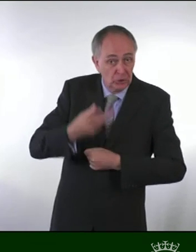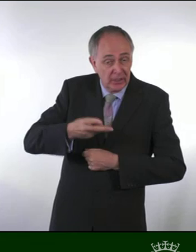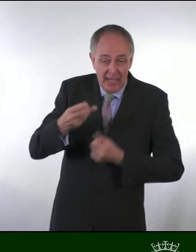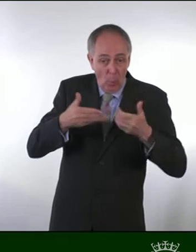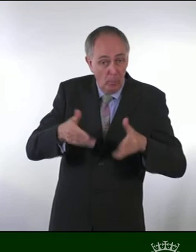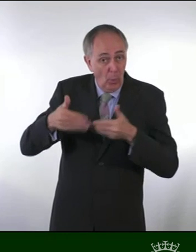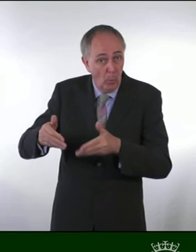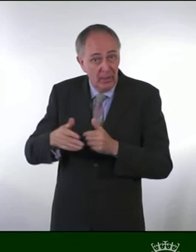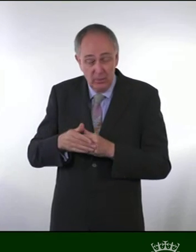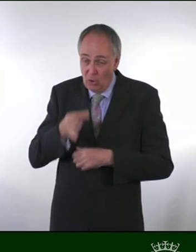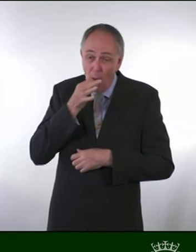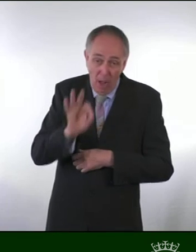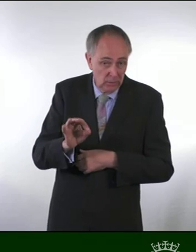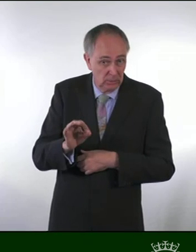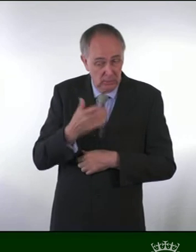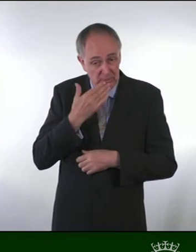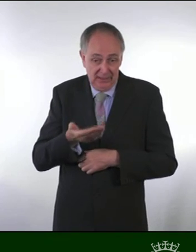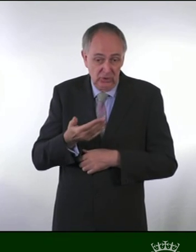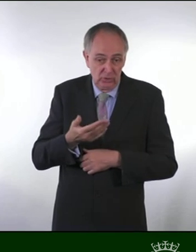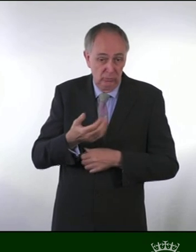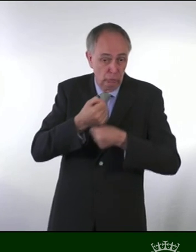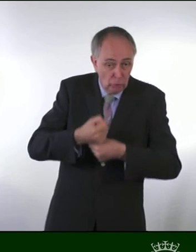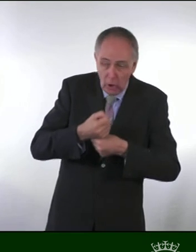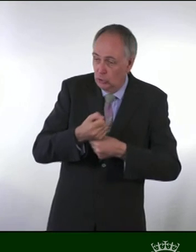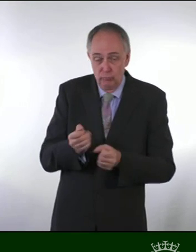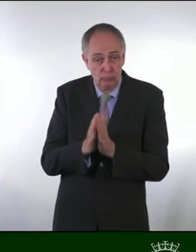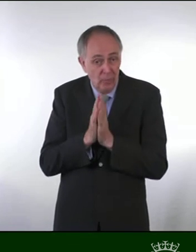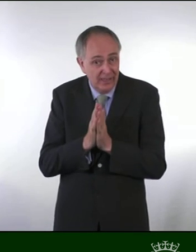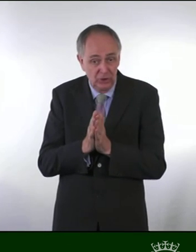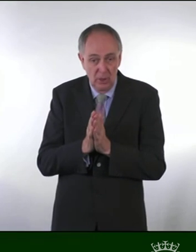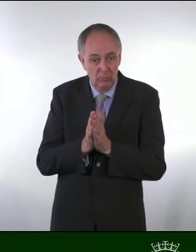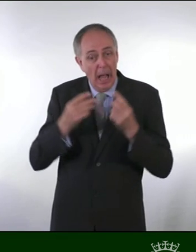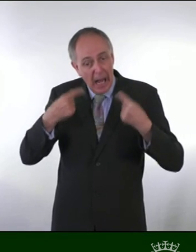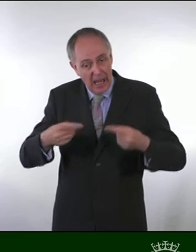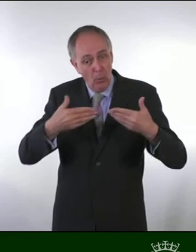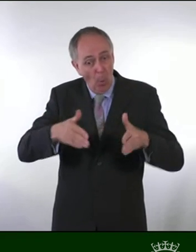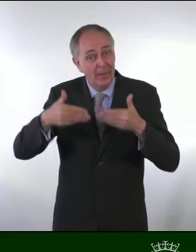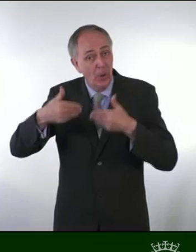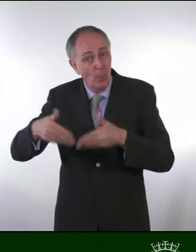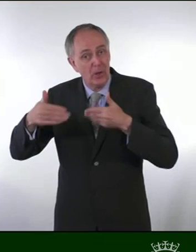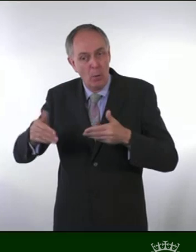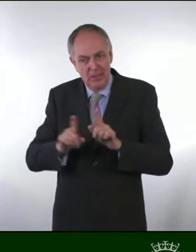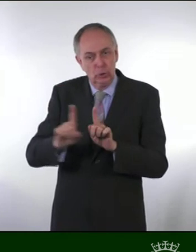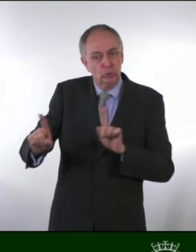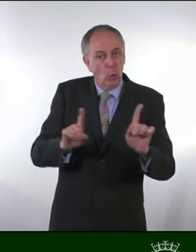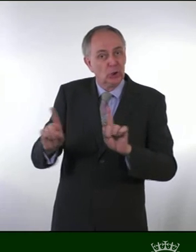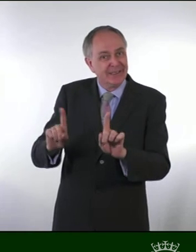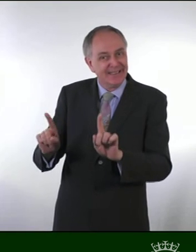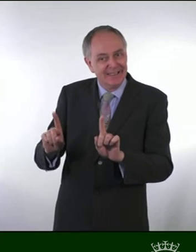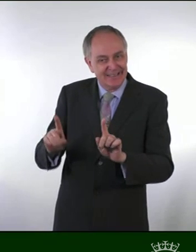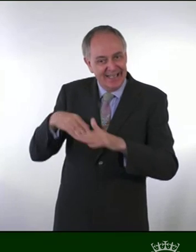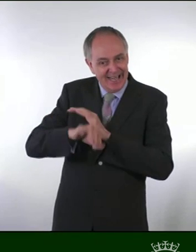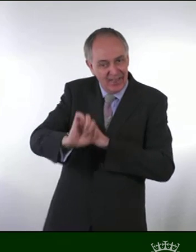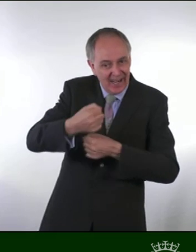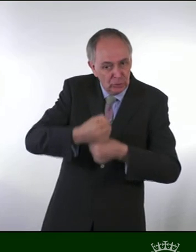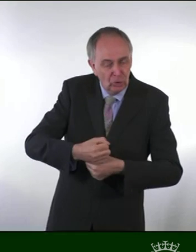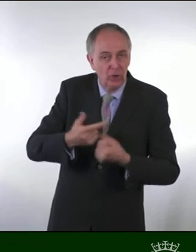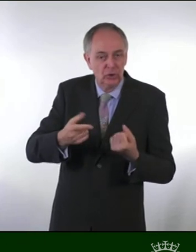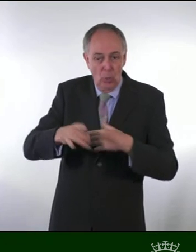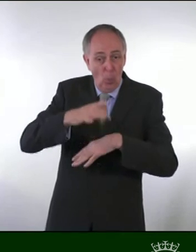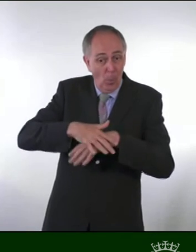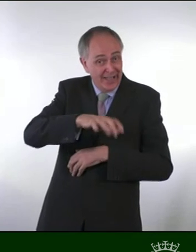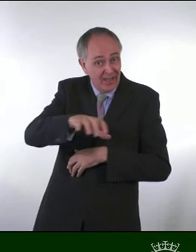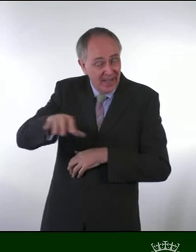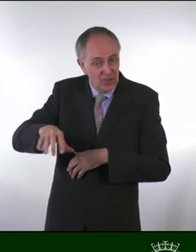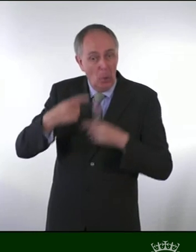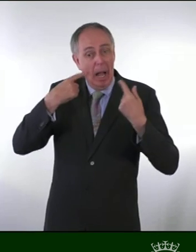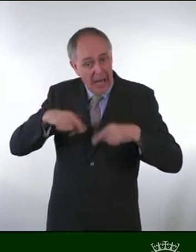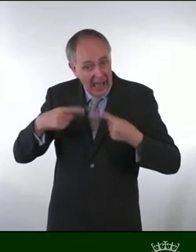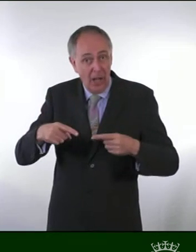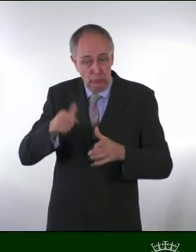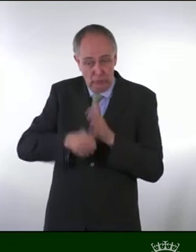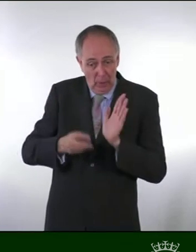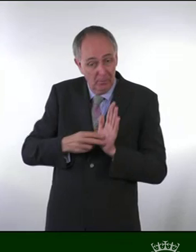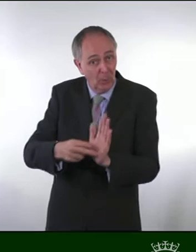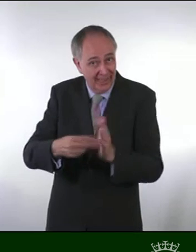Please could I ask that religious faiths be allowed to let people into their places of worship, observing social distancing within their premises, and that wedding venues be allowed access for bookings?